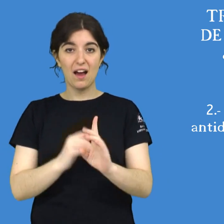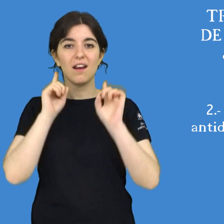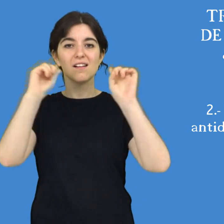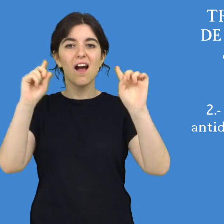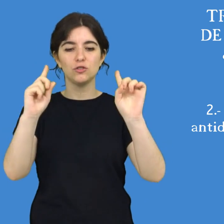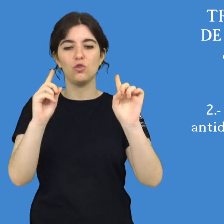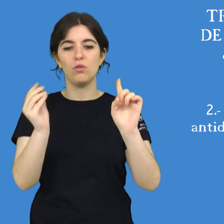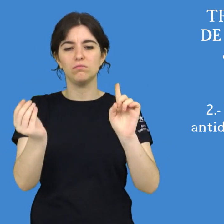caso